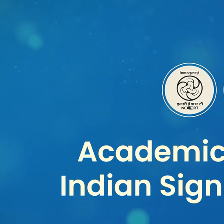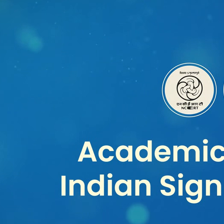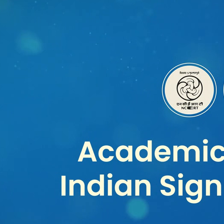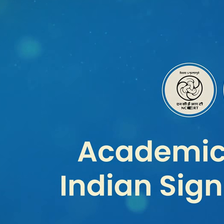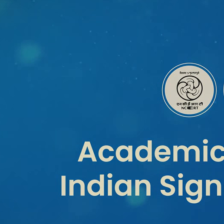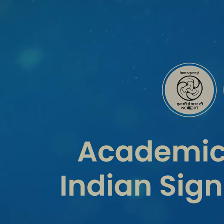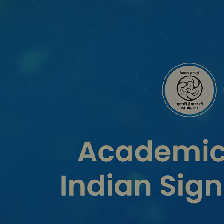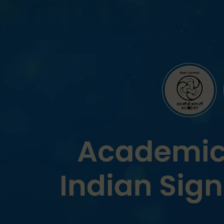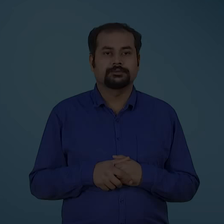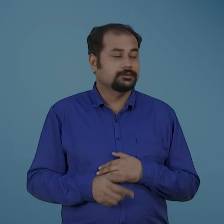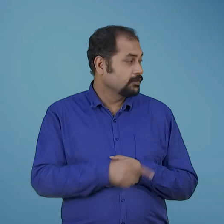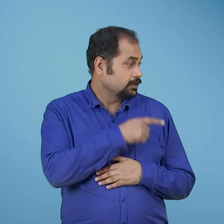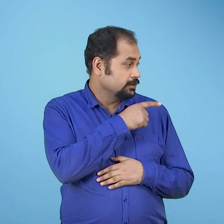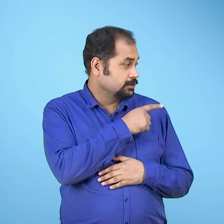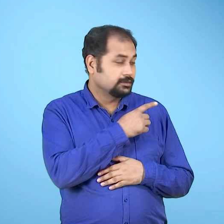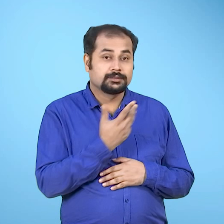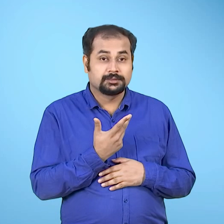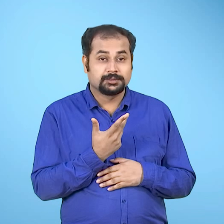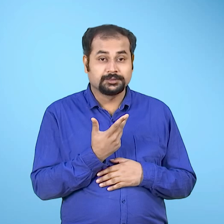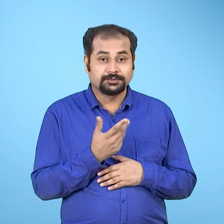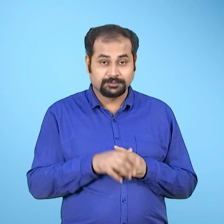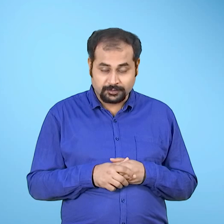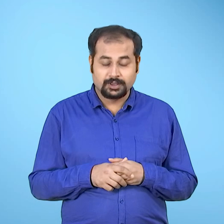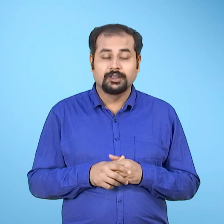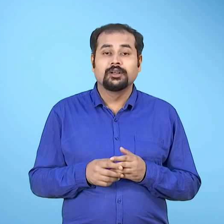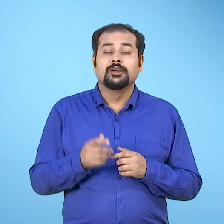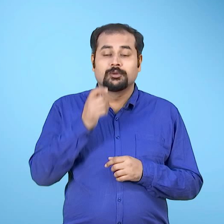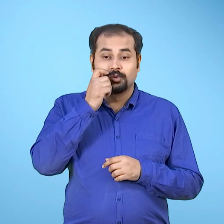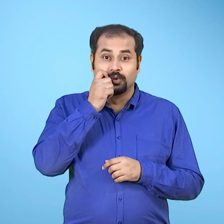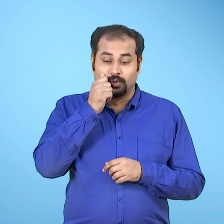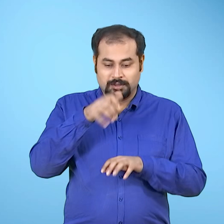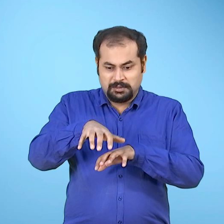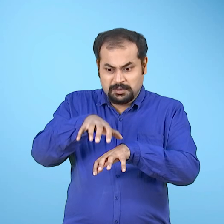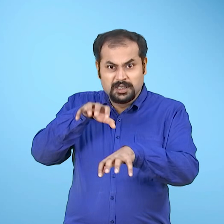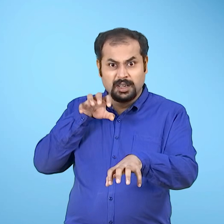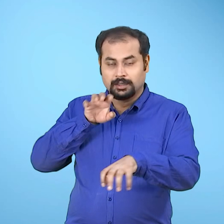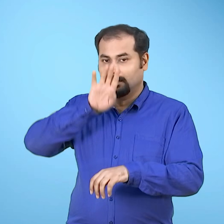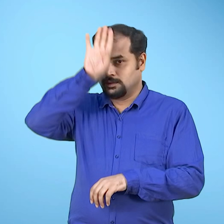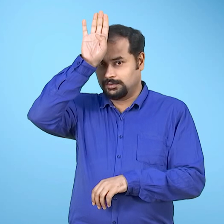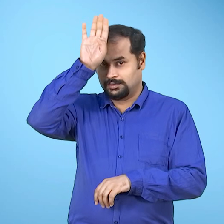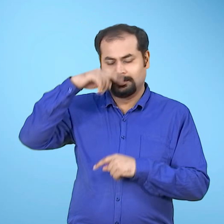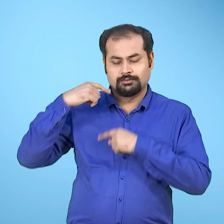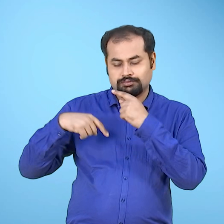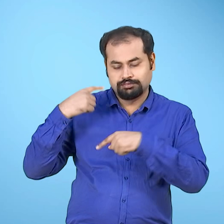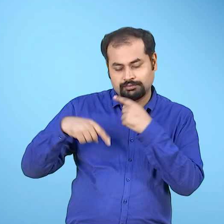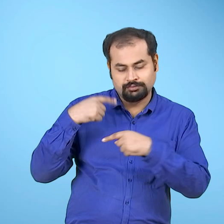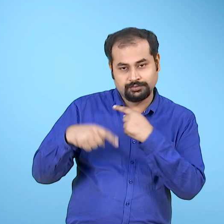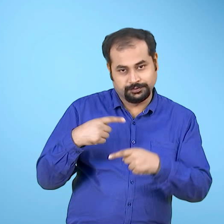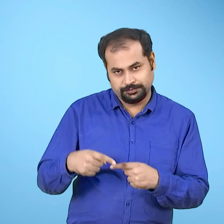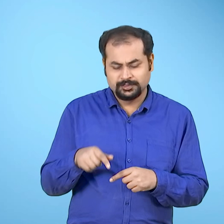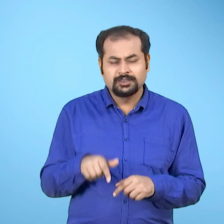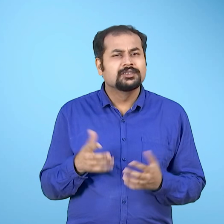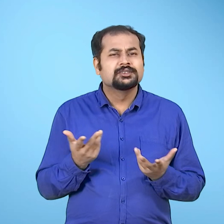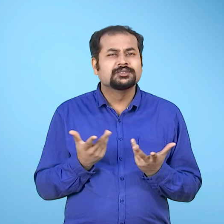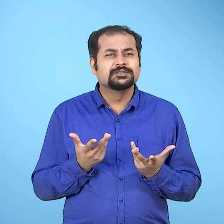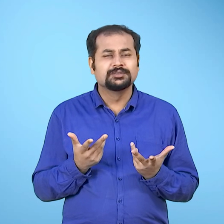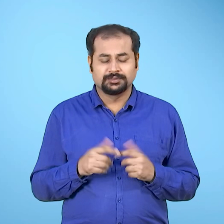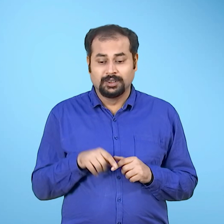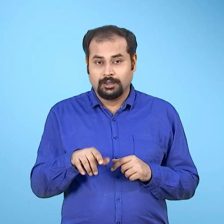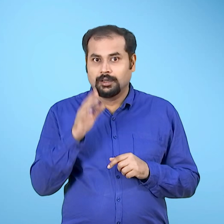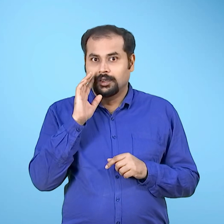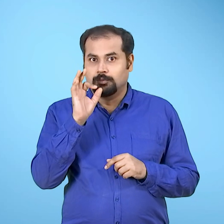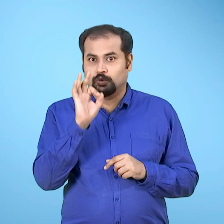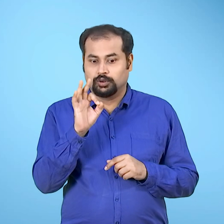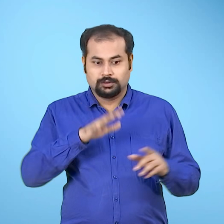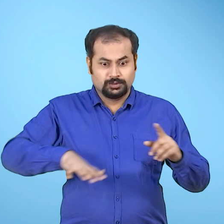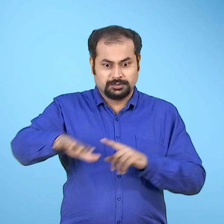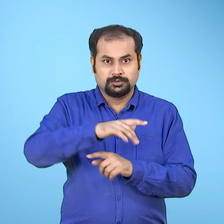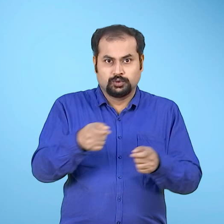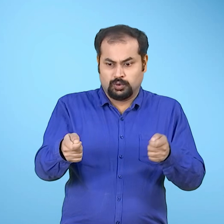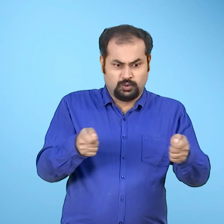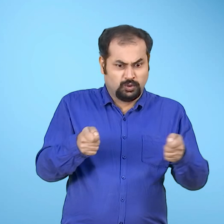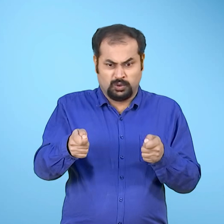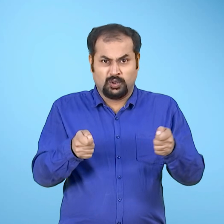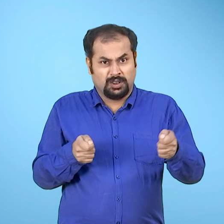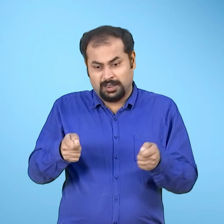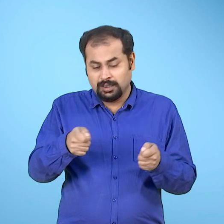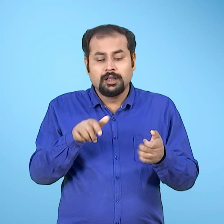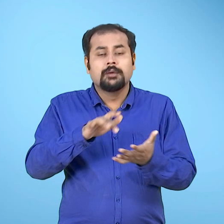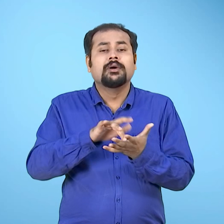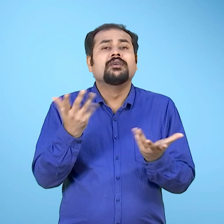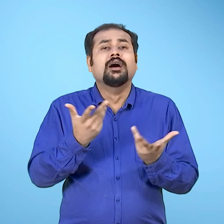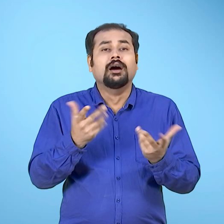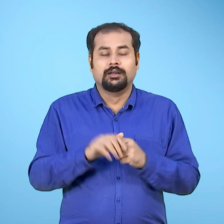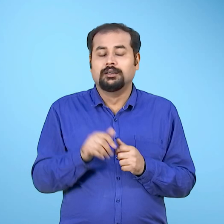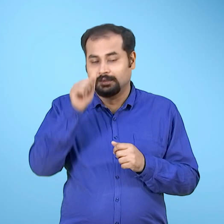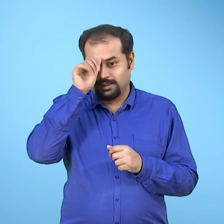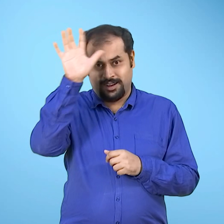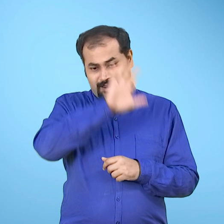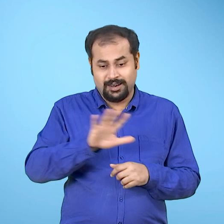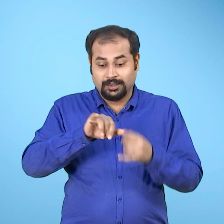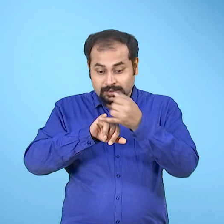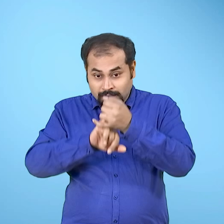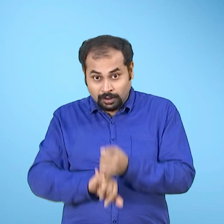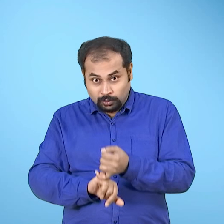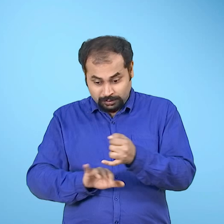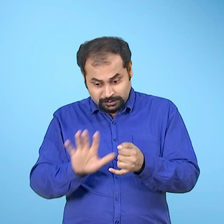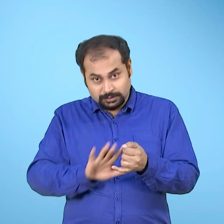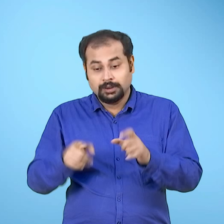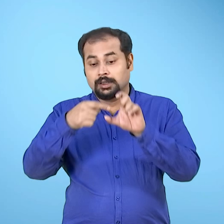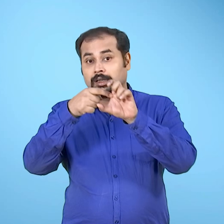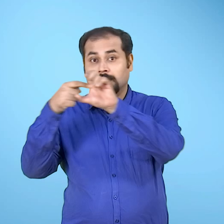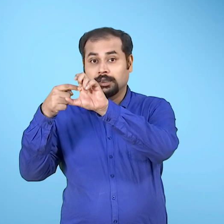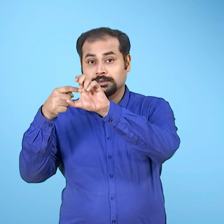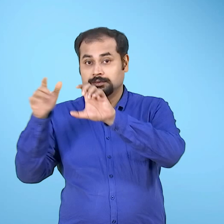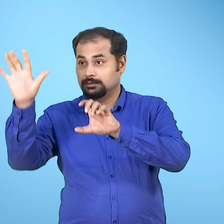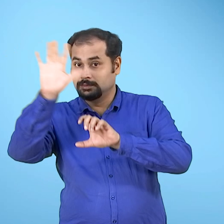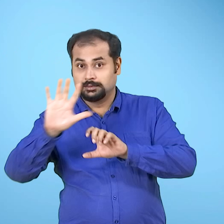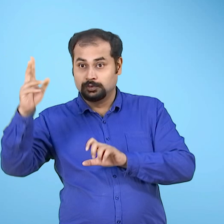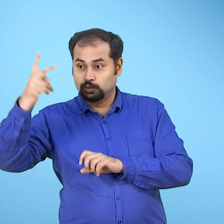Pallava kings This sign refers to the Pallava kings. The Pallavas were an important ruling dynasty in south India from the 4th century onwards